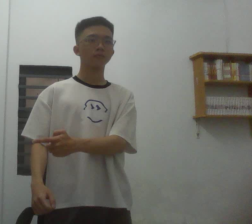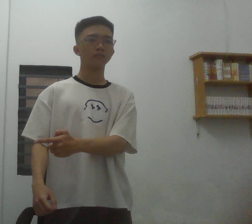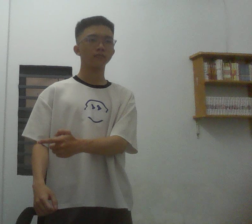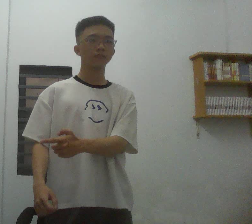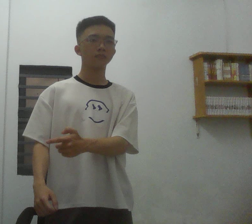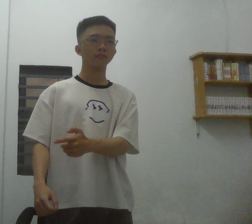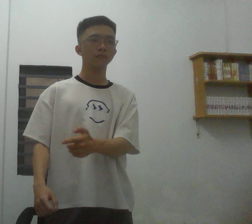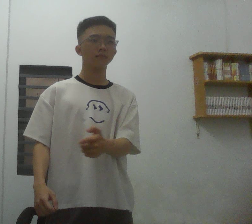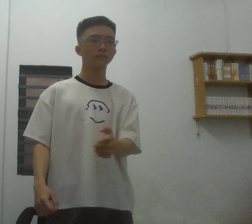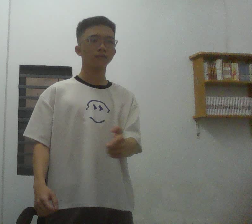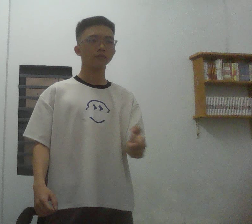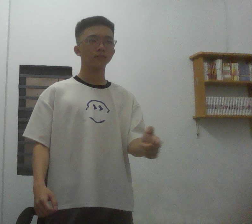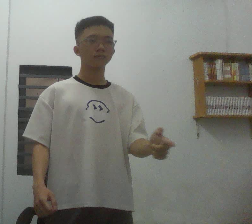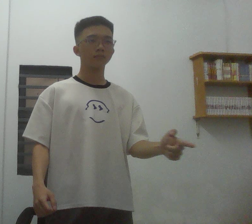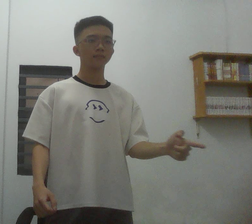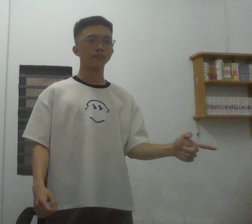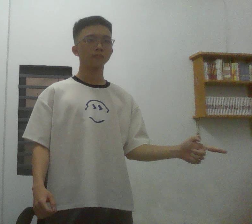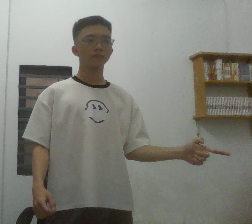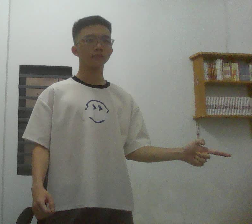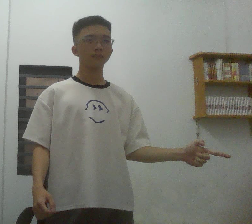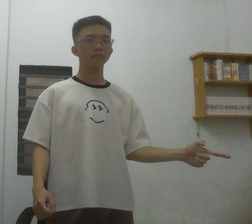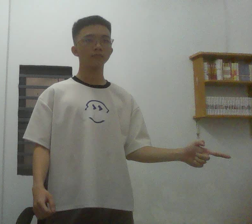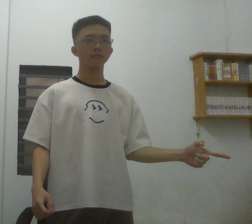cac ban